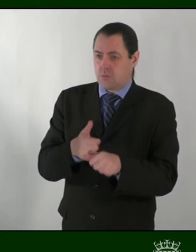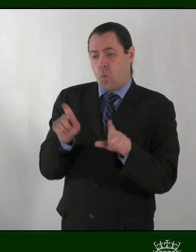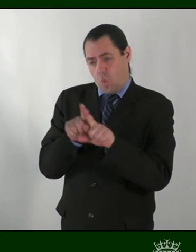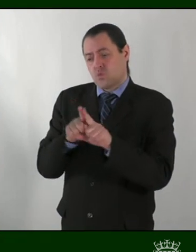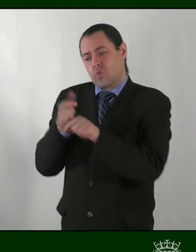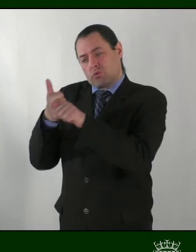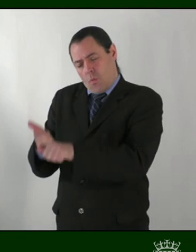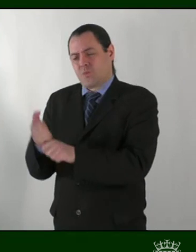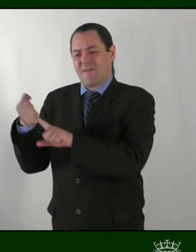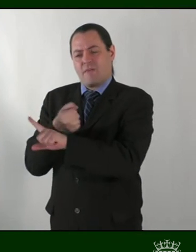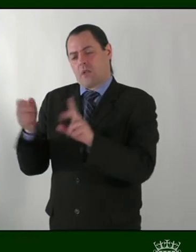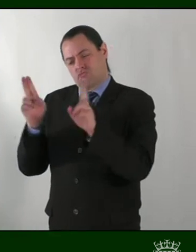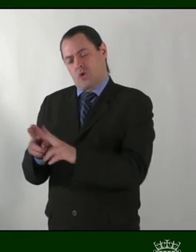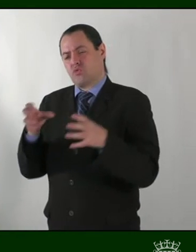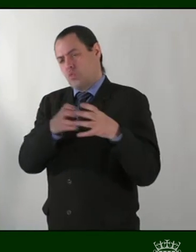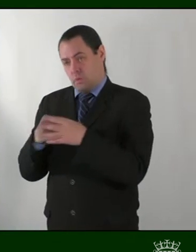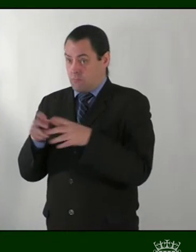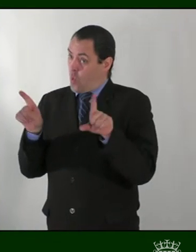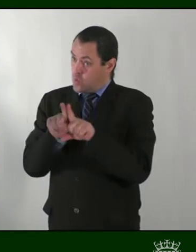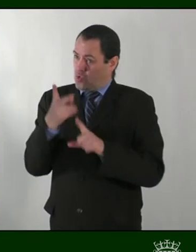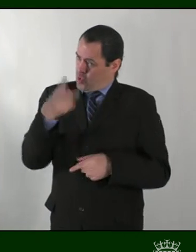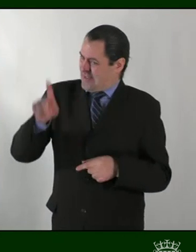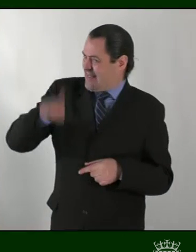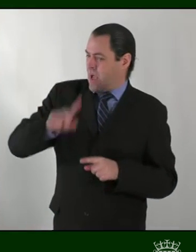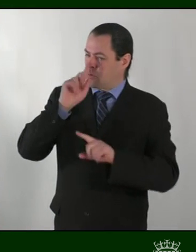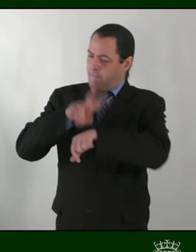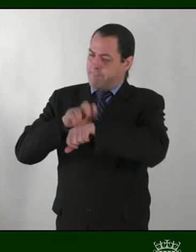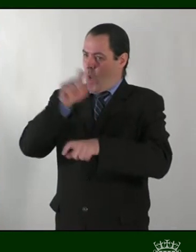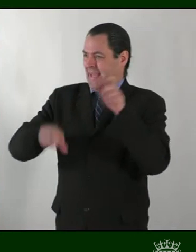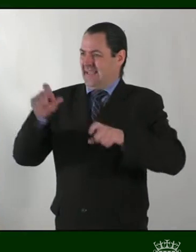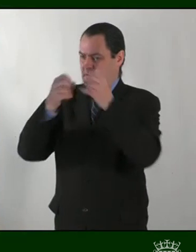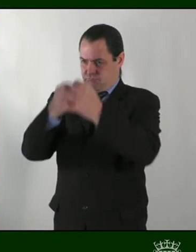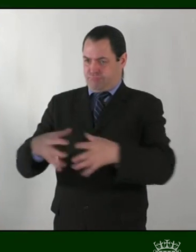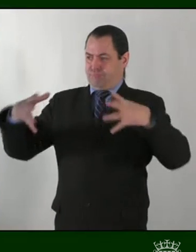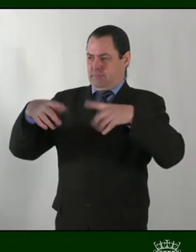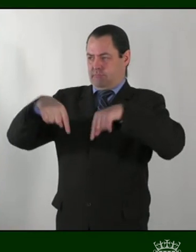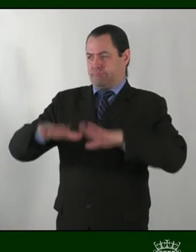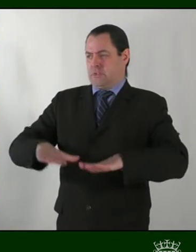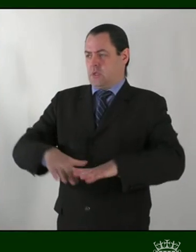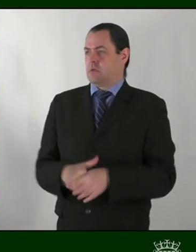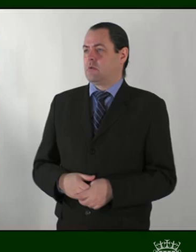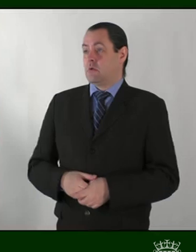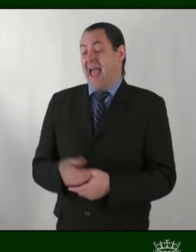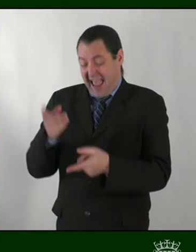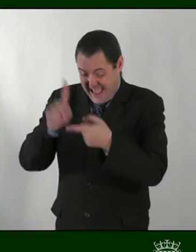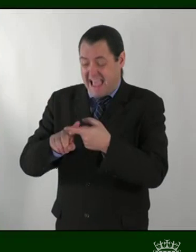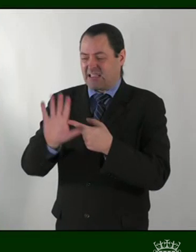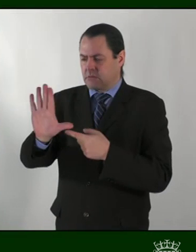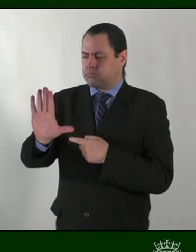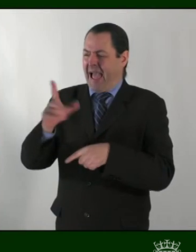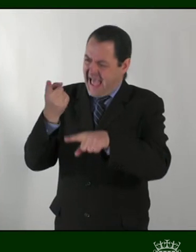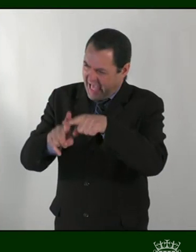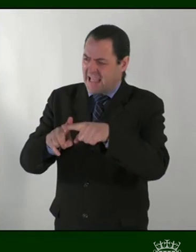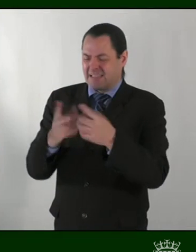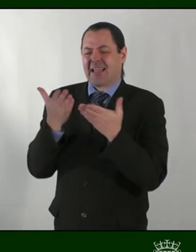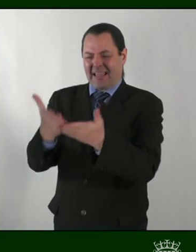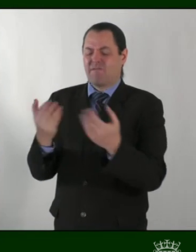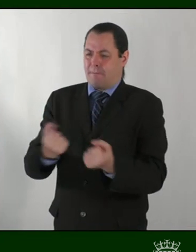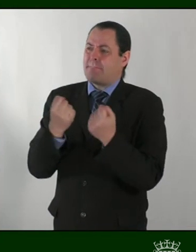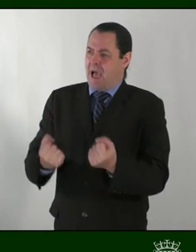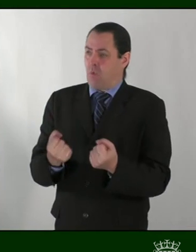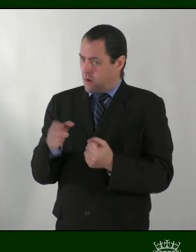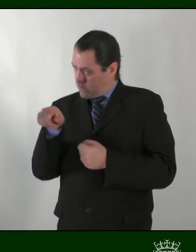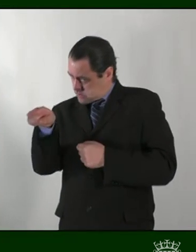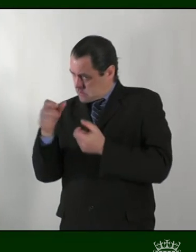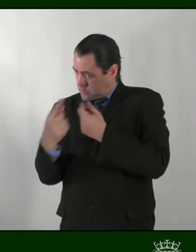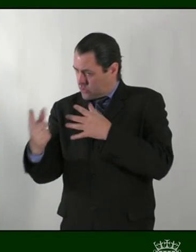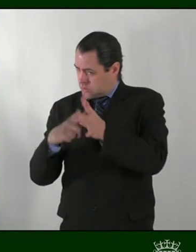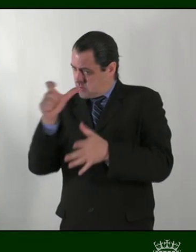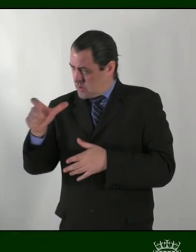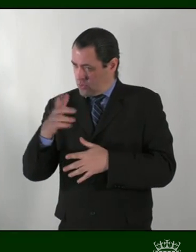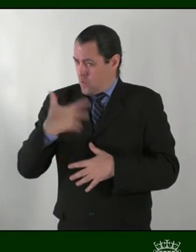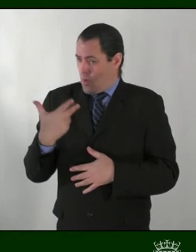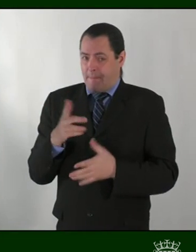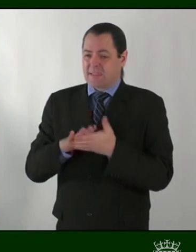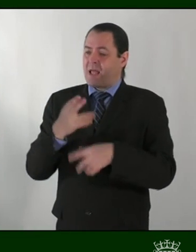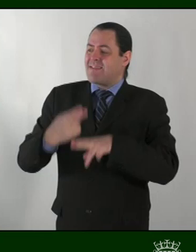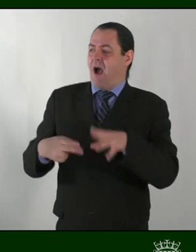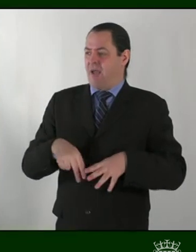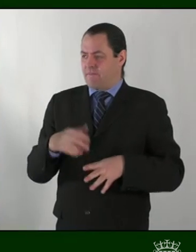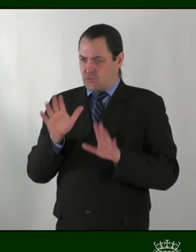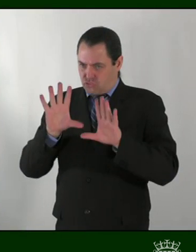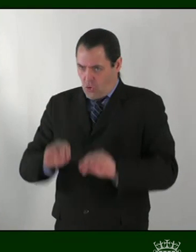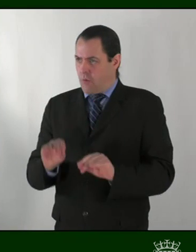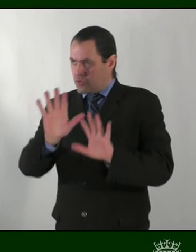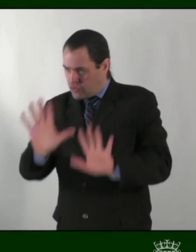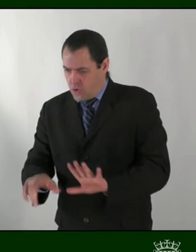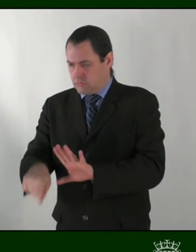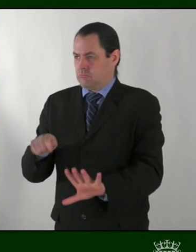We are also putting 20,000 police on the streets of this country and giving them the powers, which the Leader of the Opposition opposes, to take knives off the streets with stop and search.